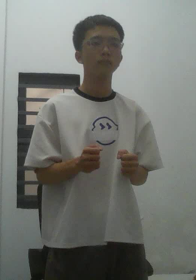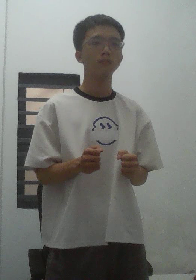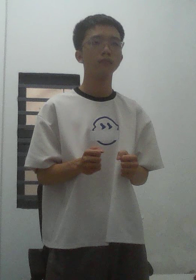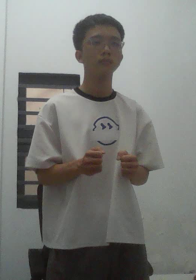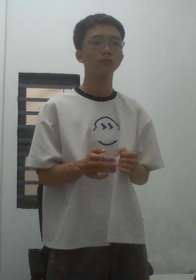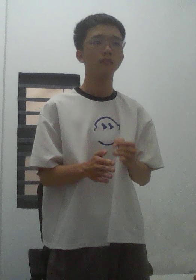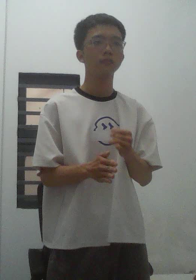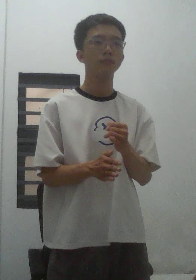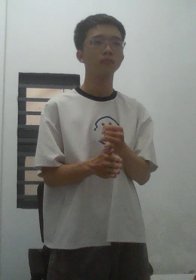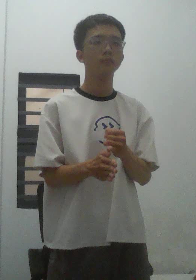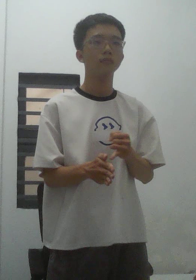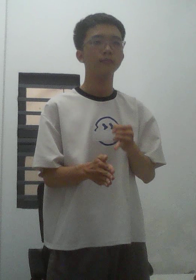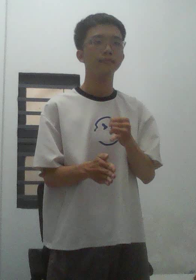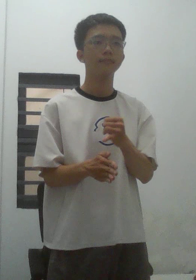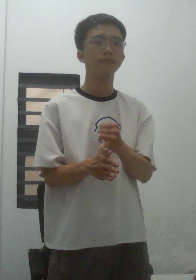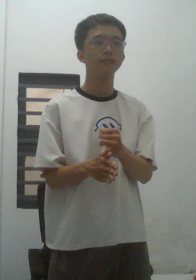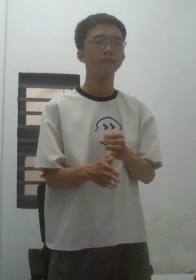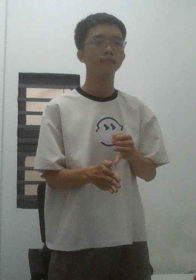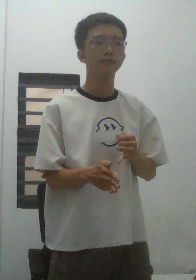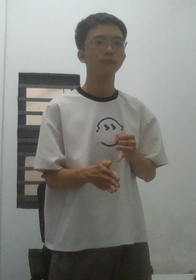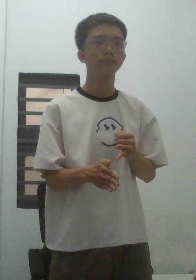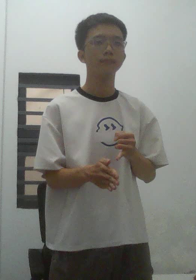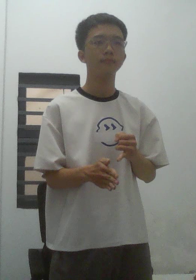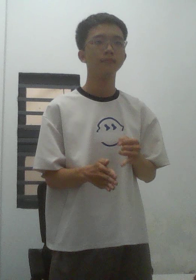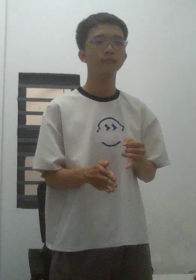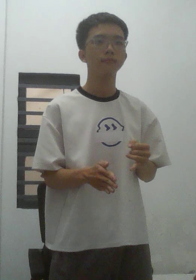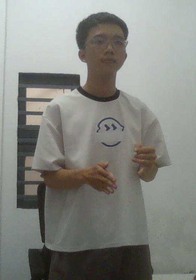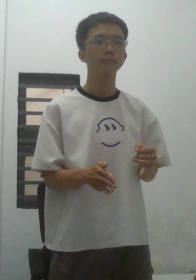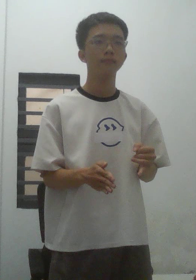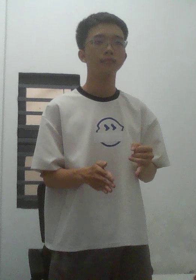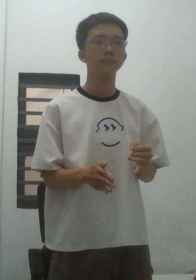cuoi thang